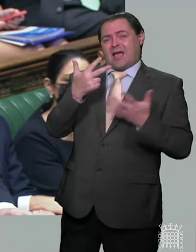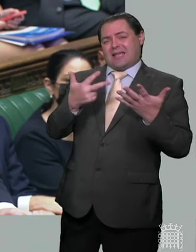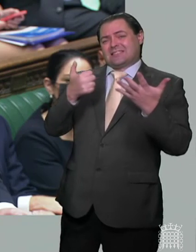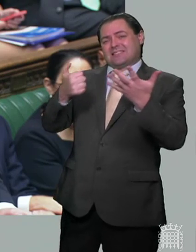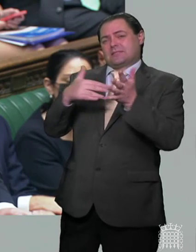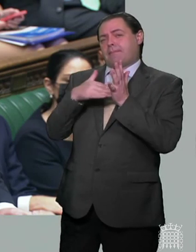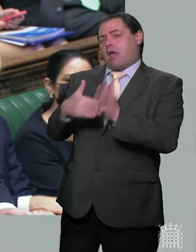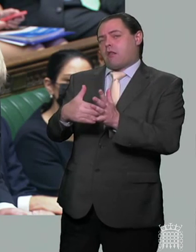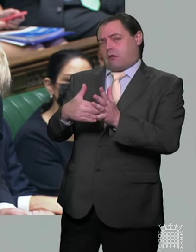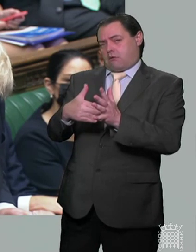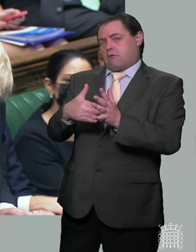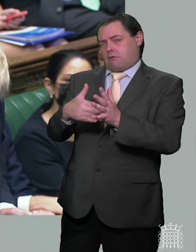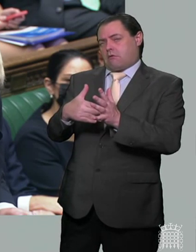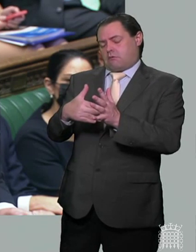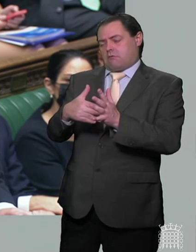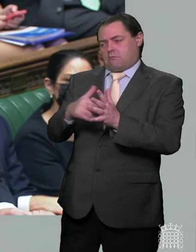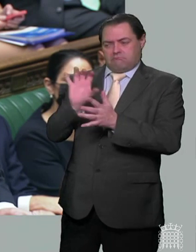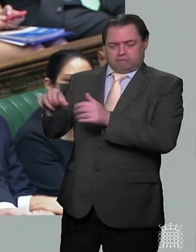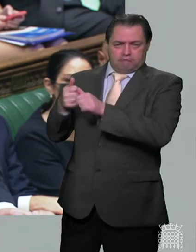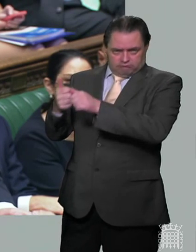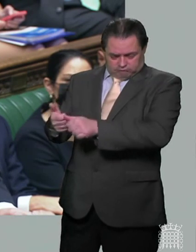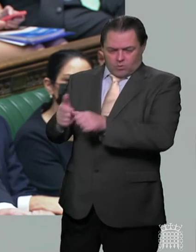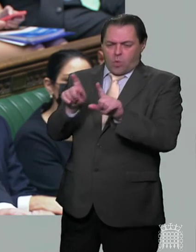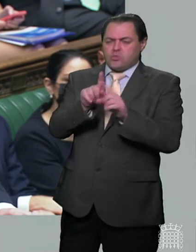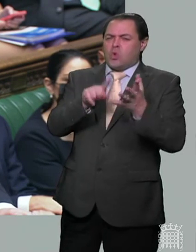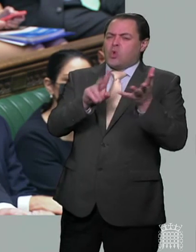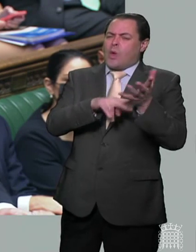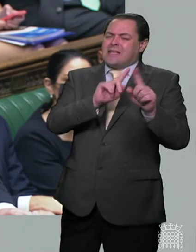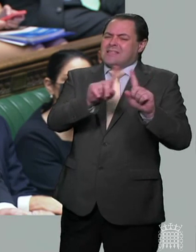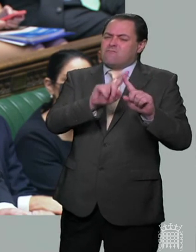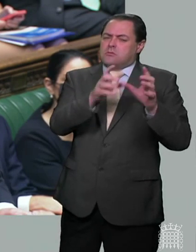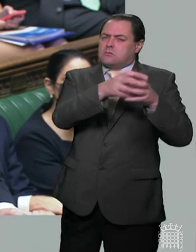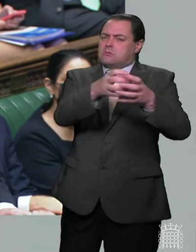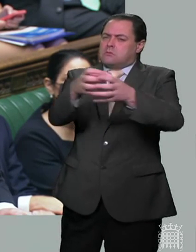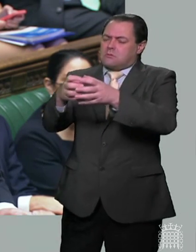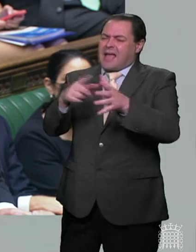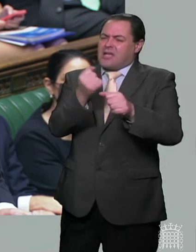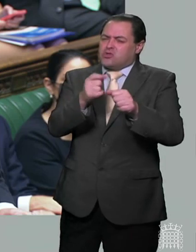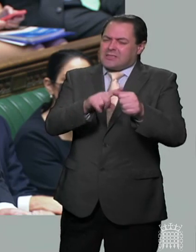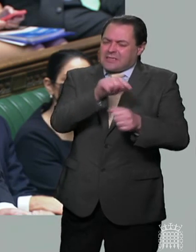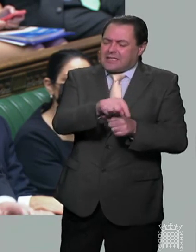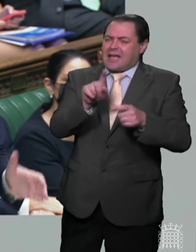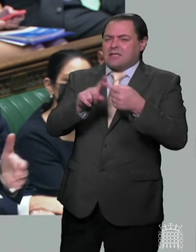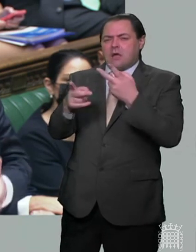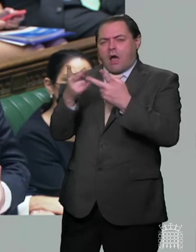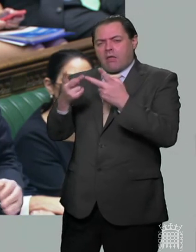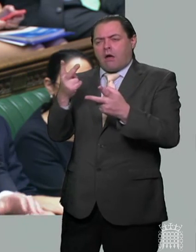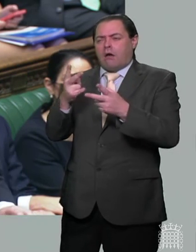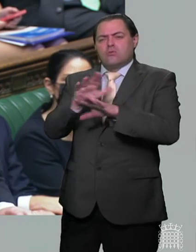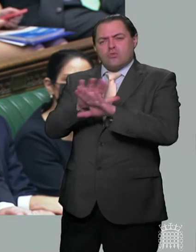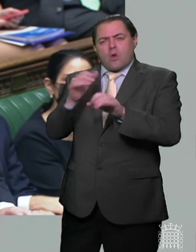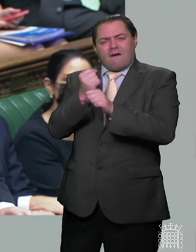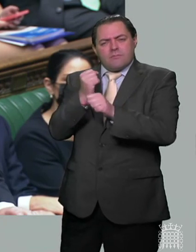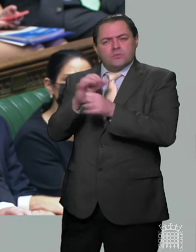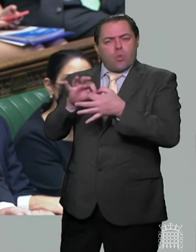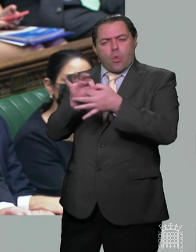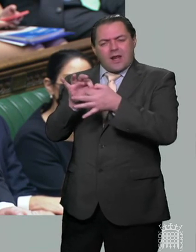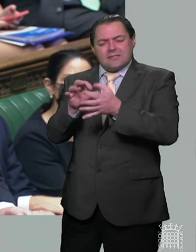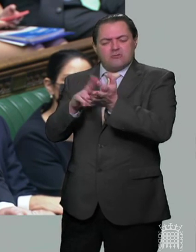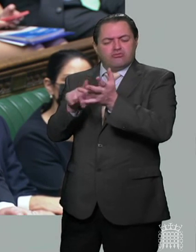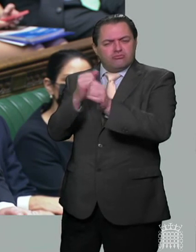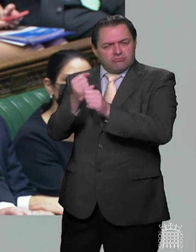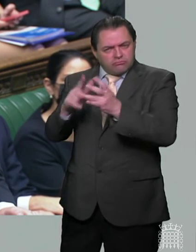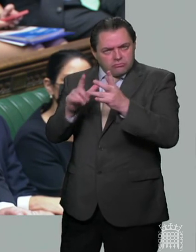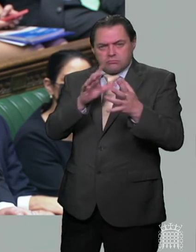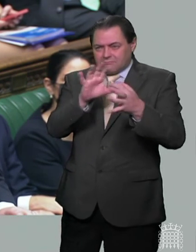We are working with the UN agencies and other non-governmental organisations to do everything we can to help the people of Afghanistan.